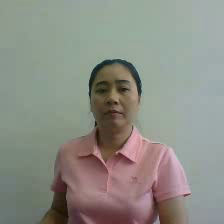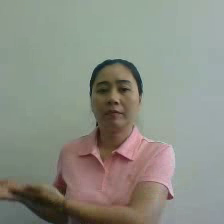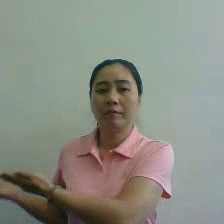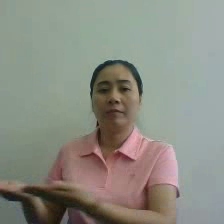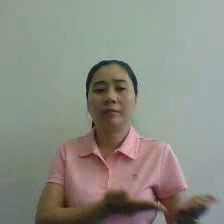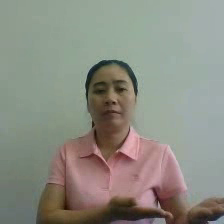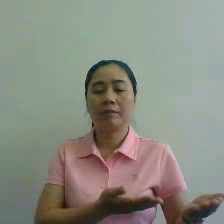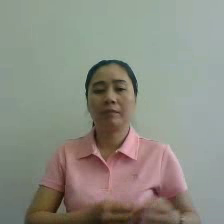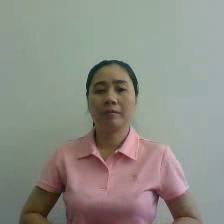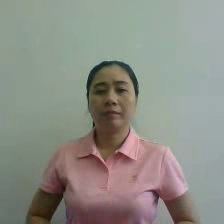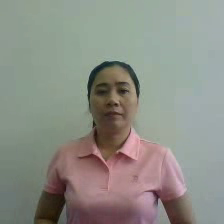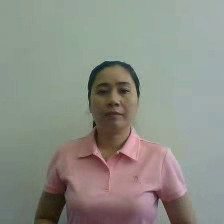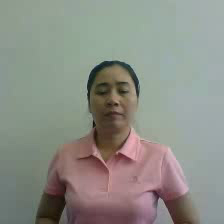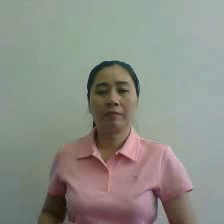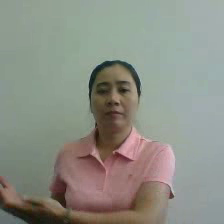Mời vào